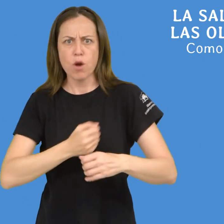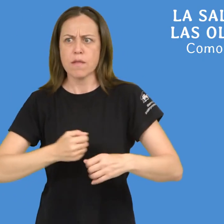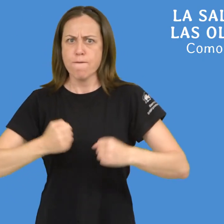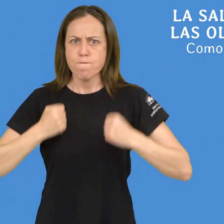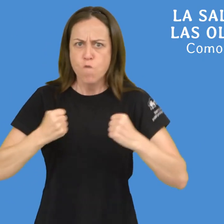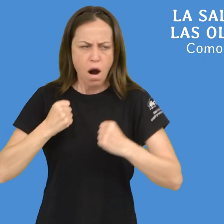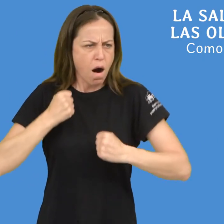fuerte